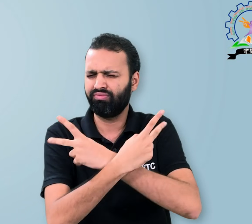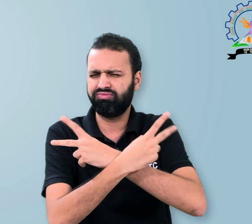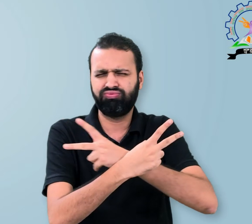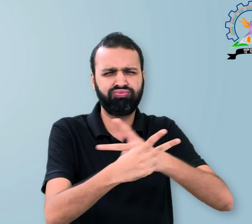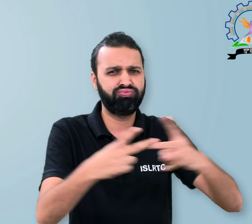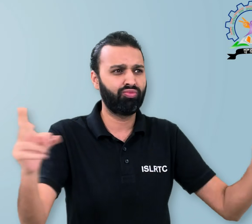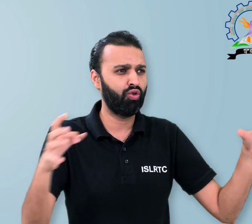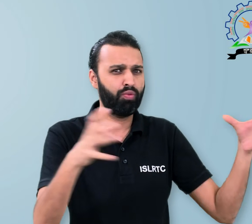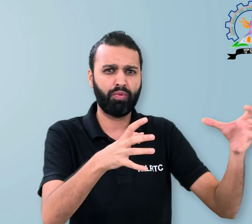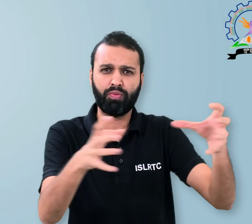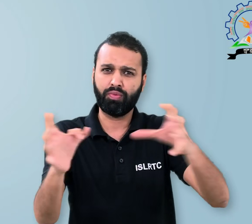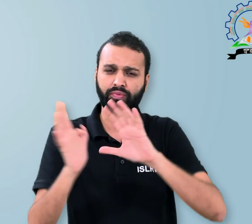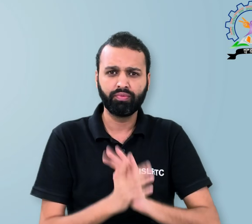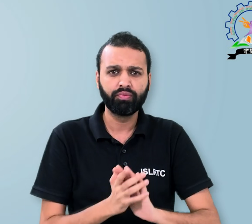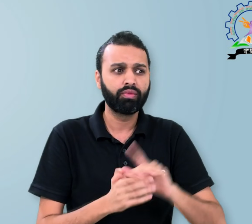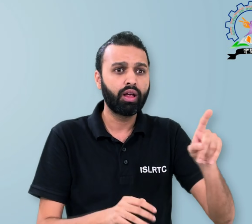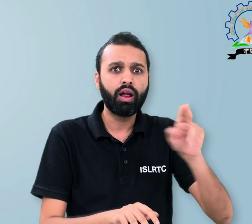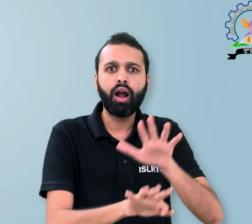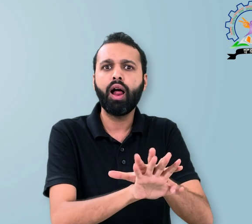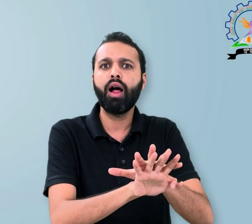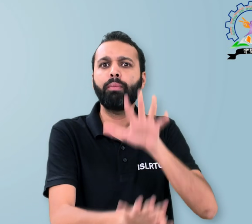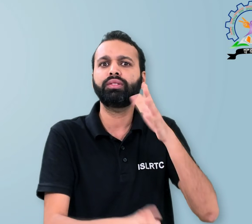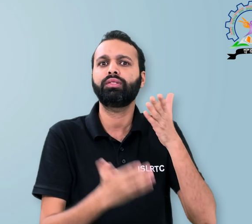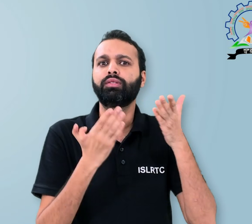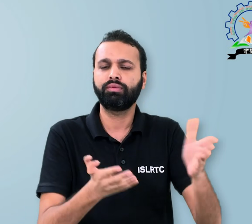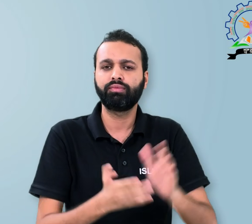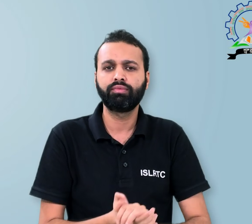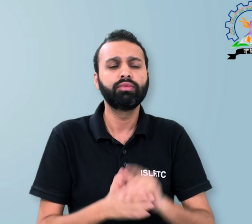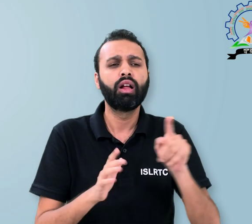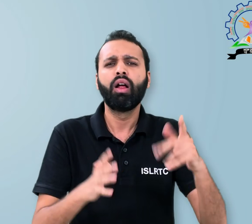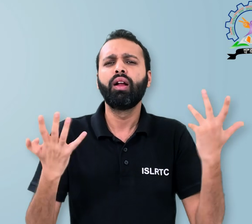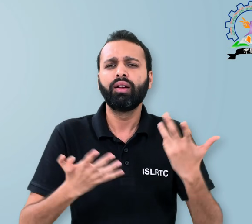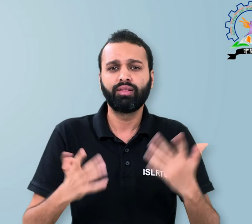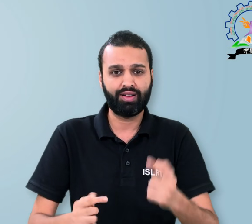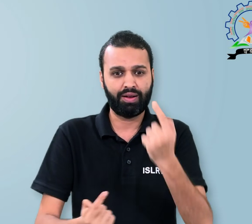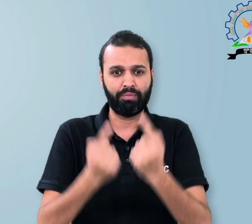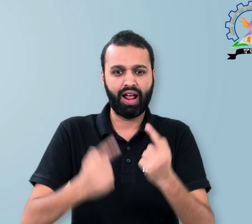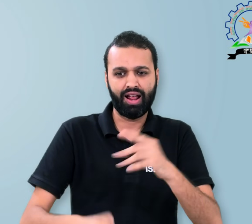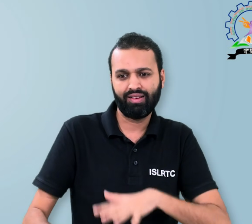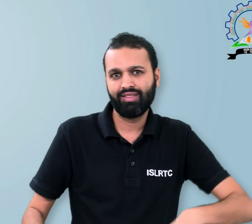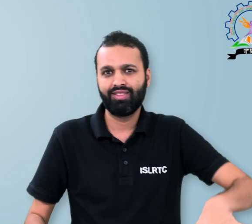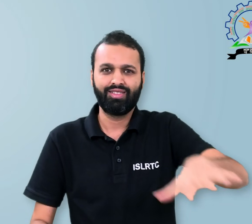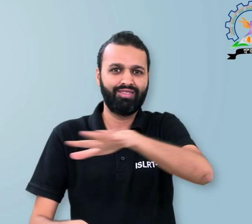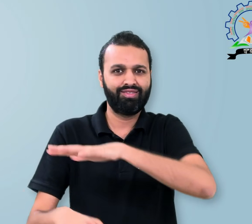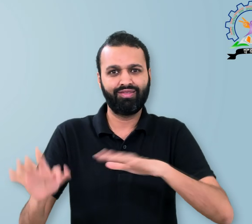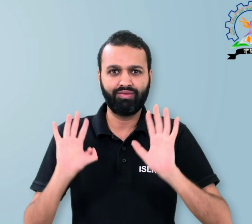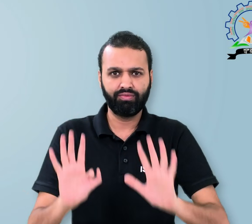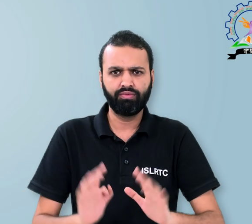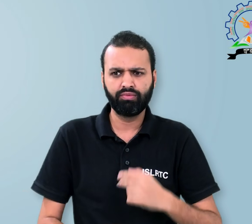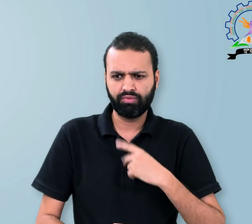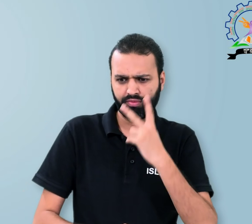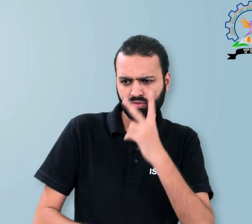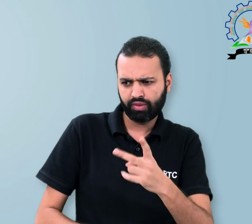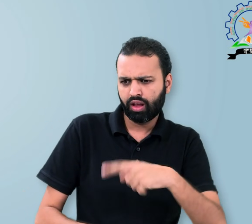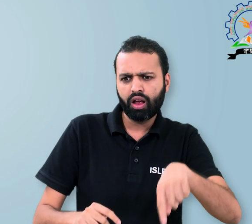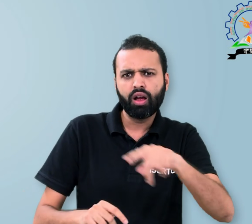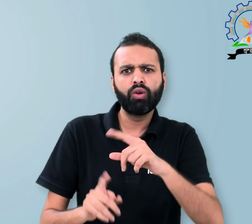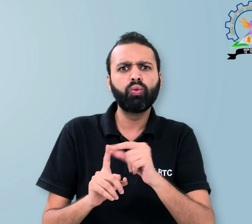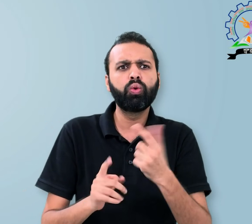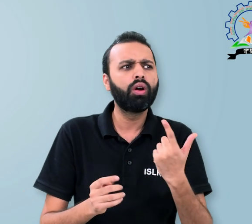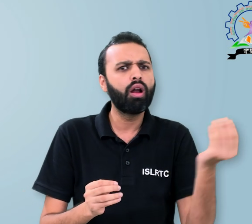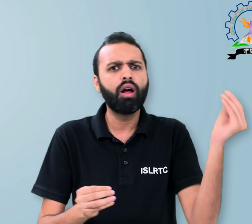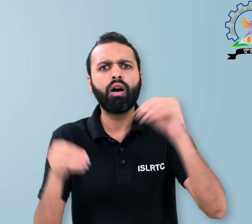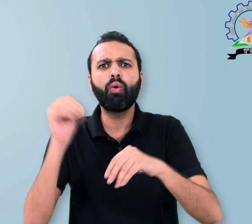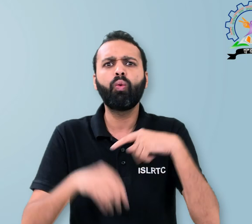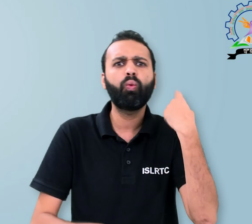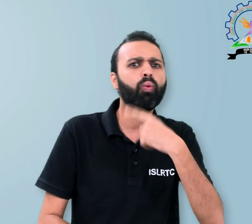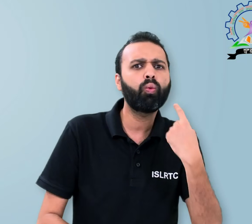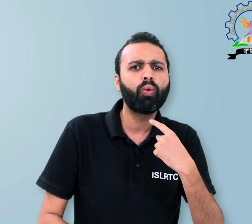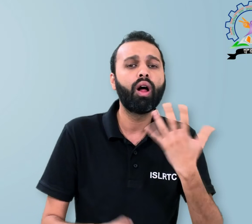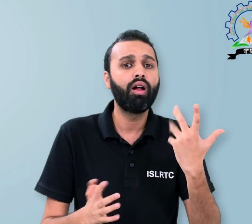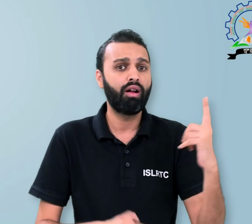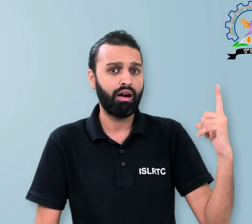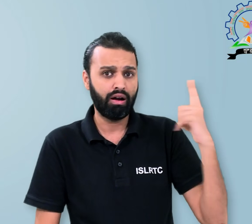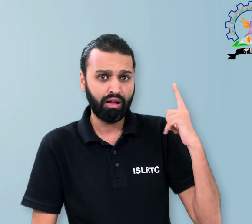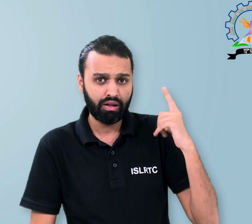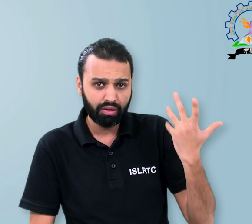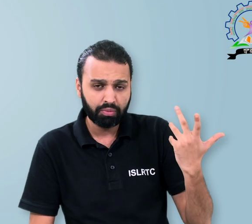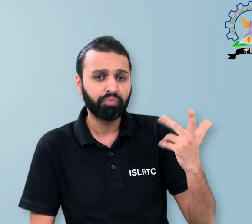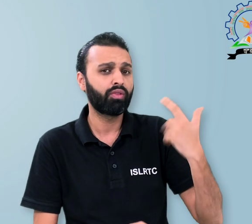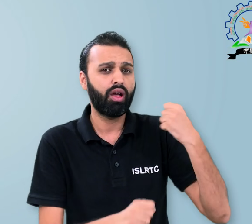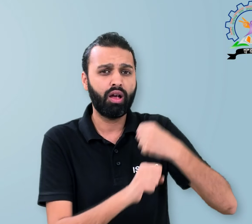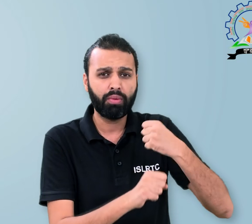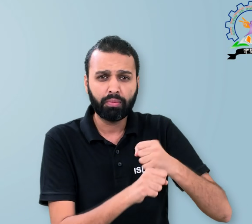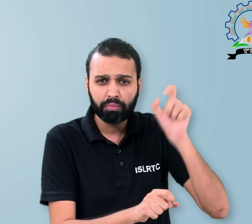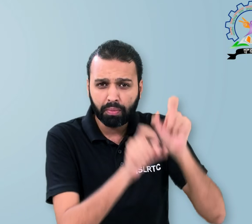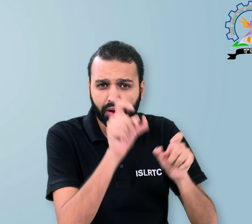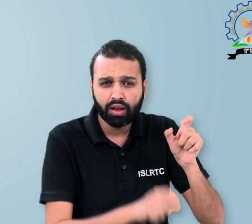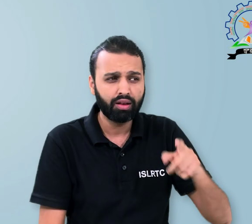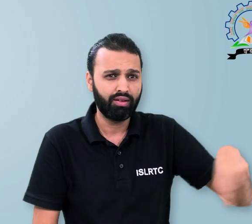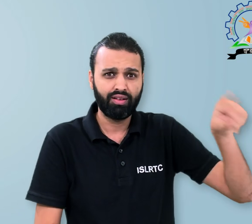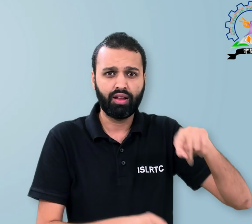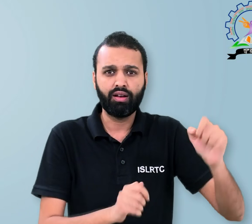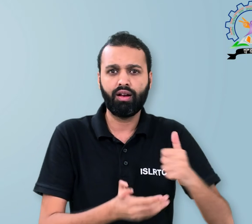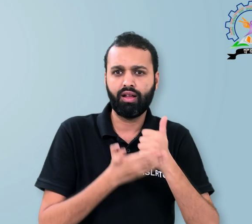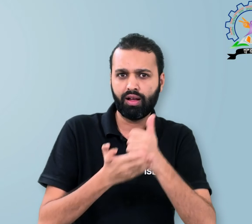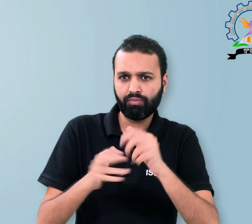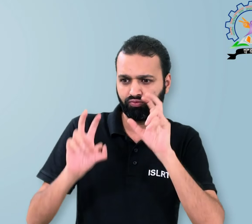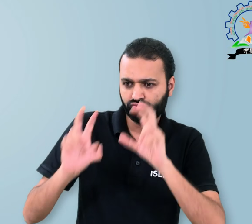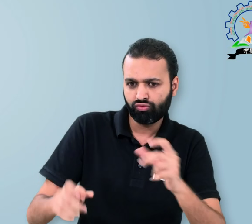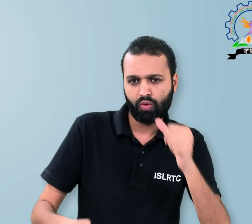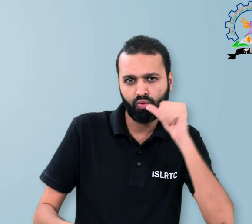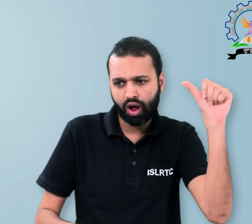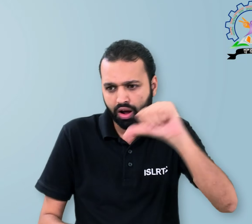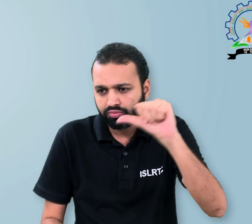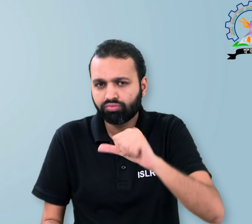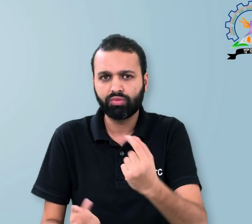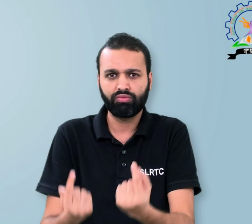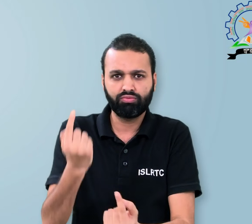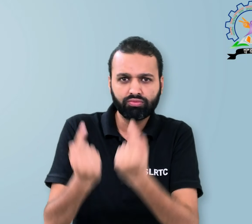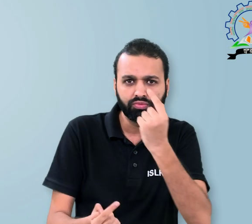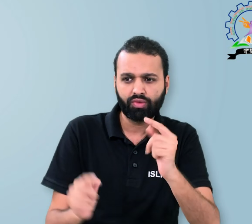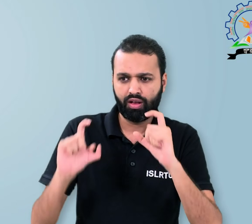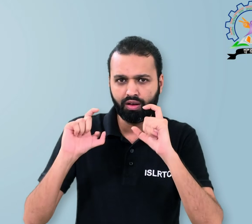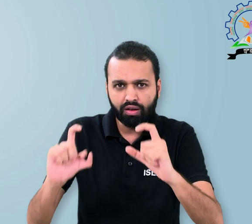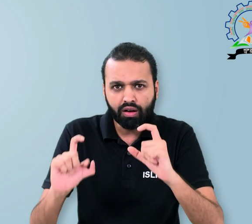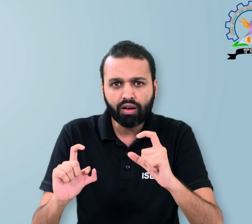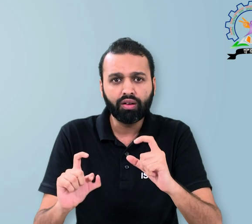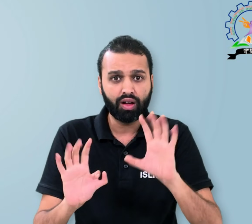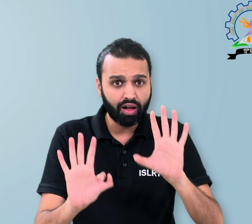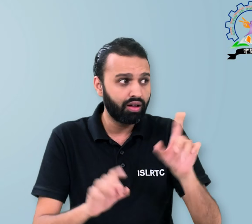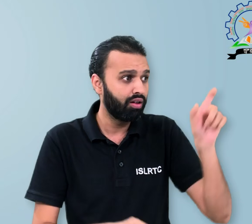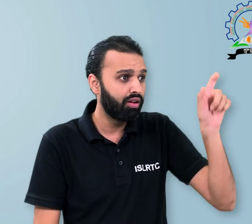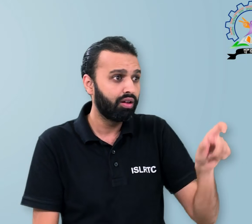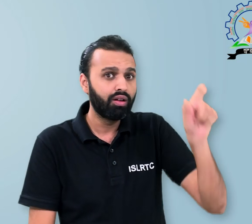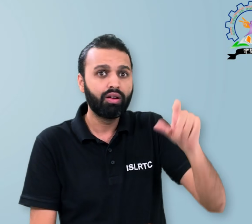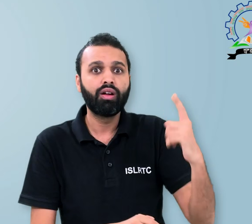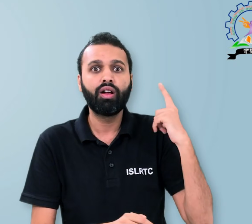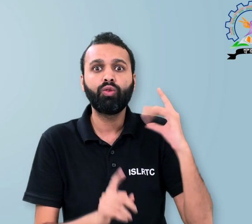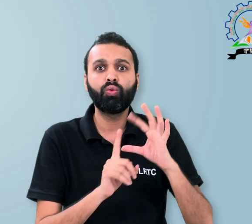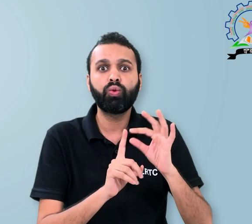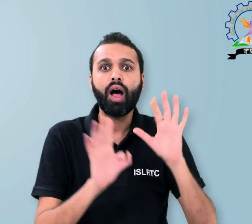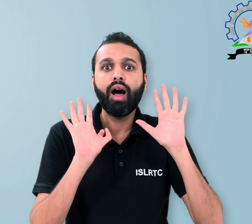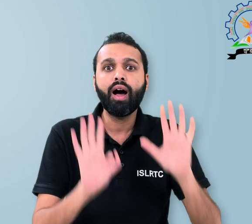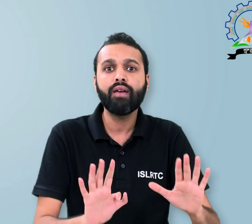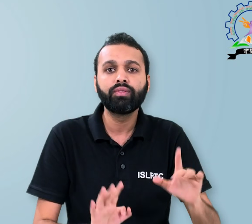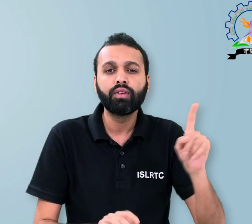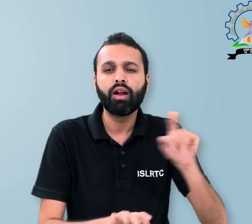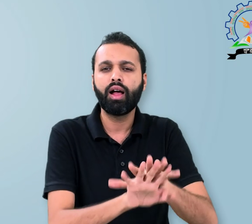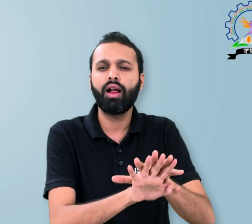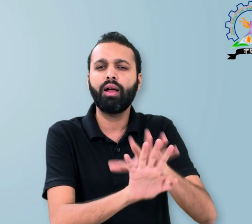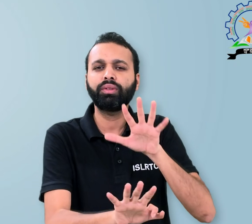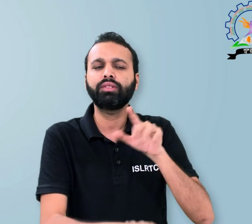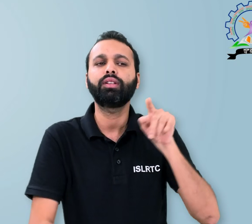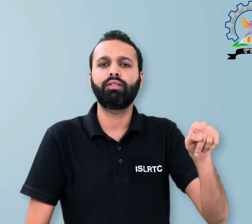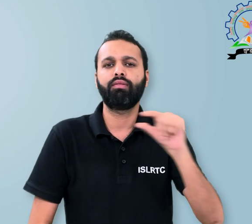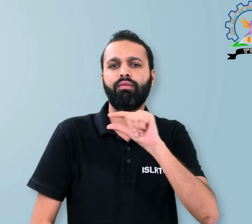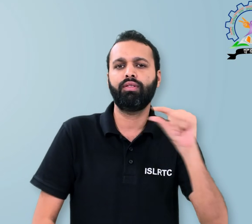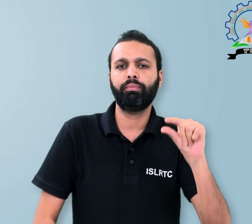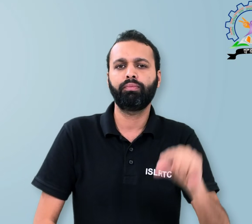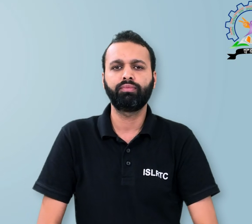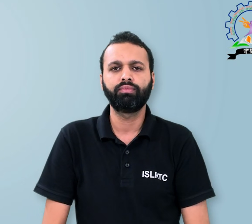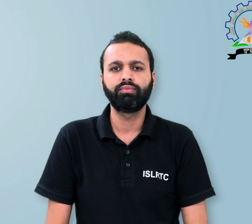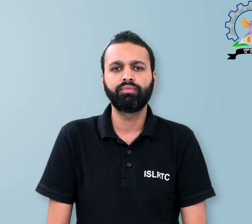The gardener who is responsible for the welbeing of the garden is the abstract representation of the Leadership or Governments in Society that lead a society.